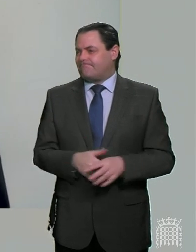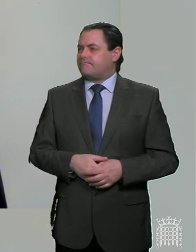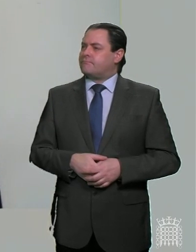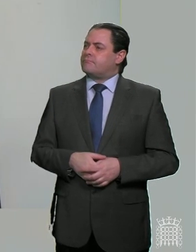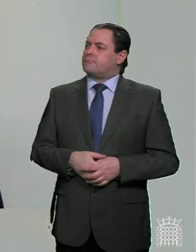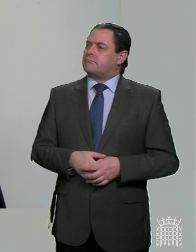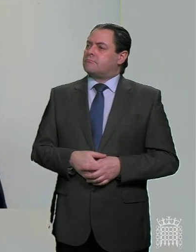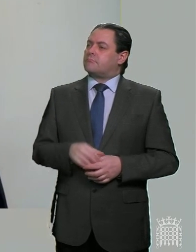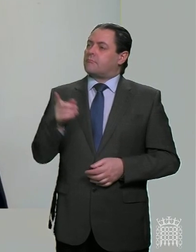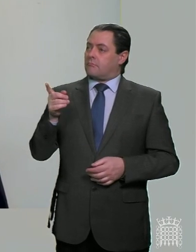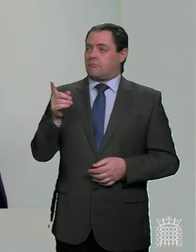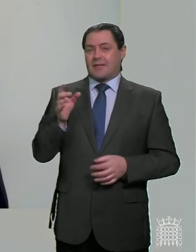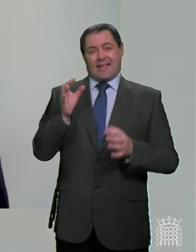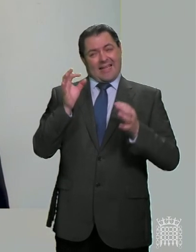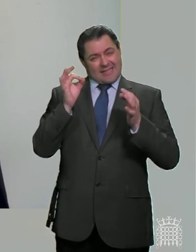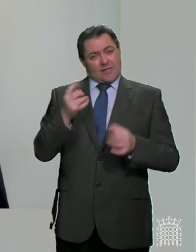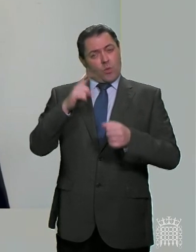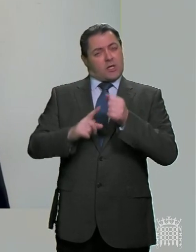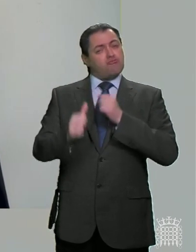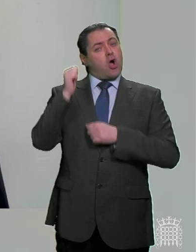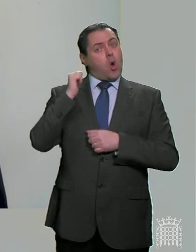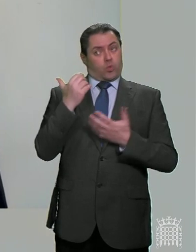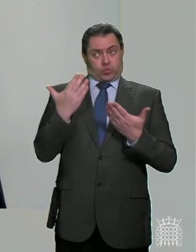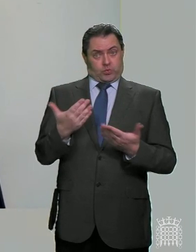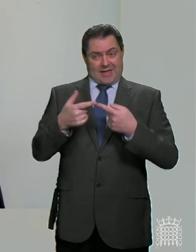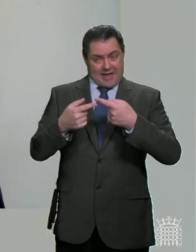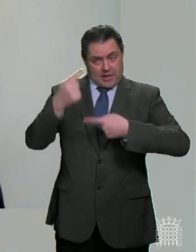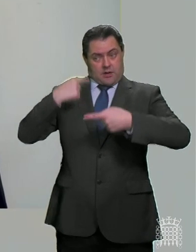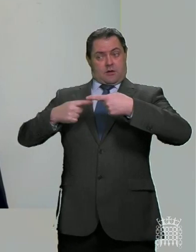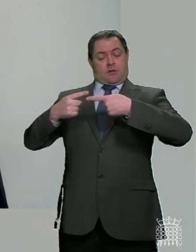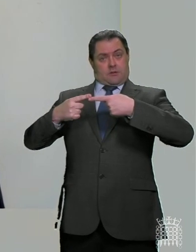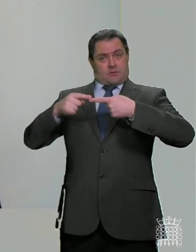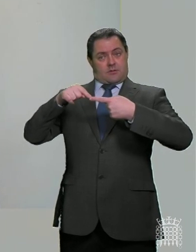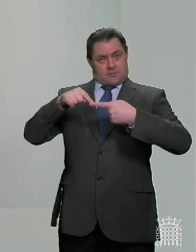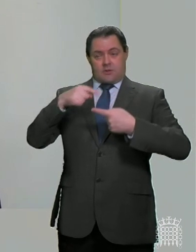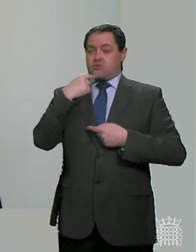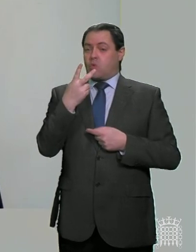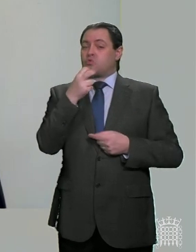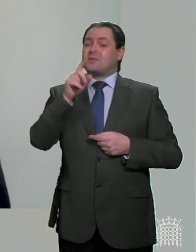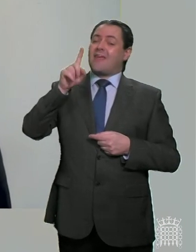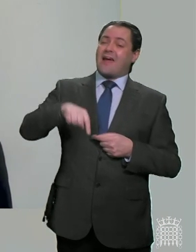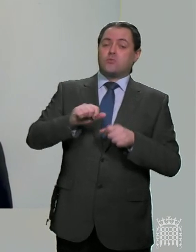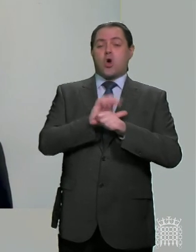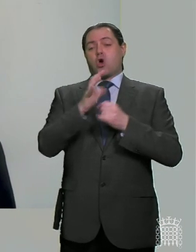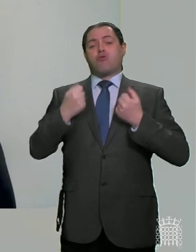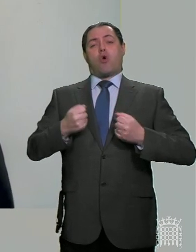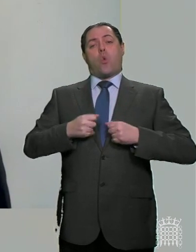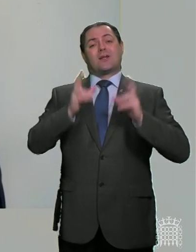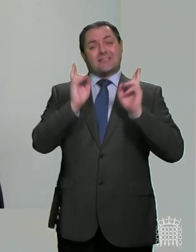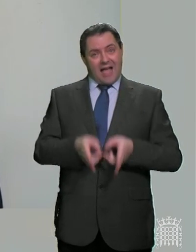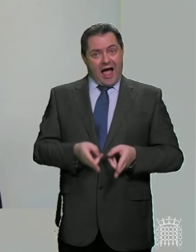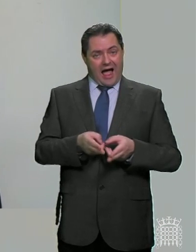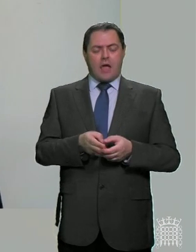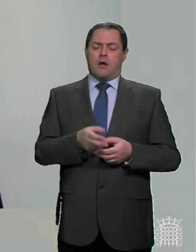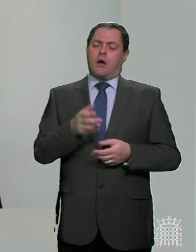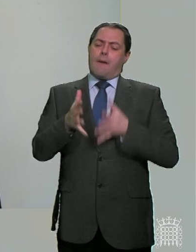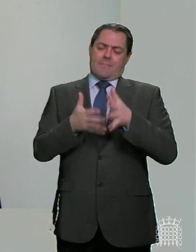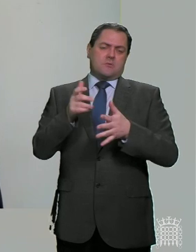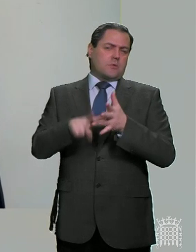Exactly one year ago today we were told that 20,000 coronavirus deaths would be a “good outcome”.